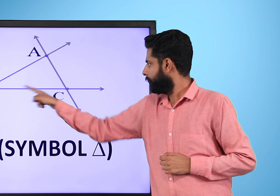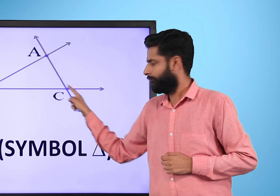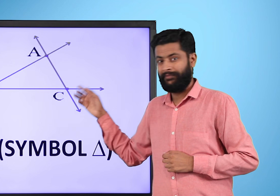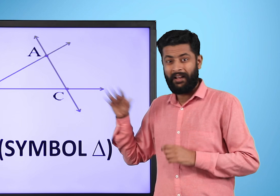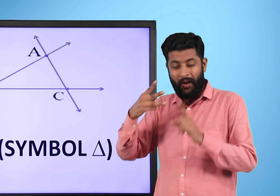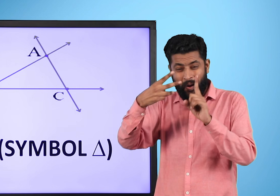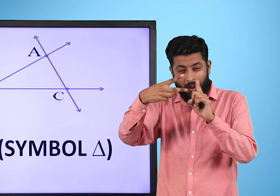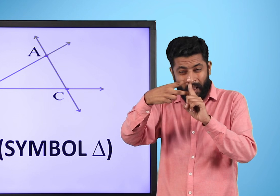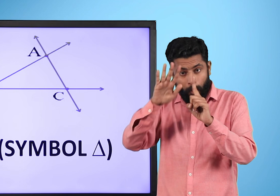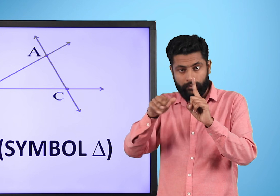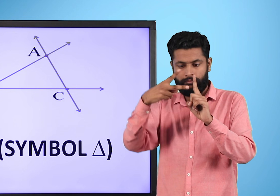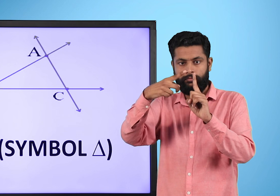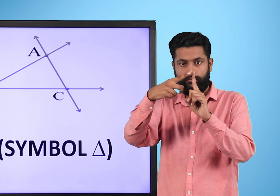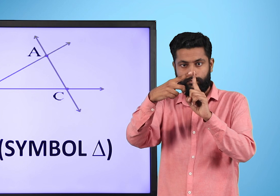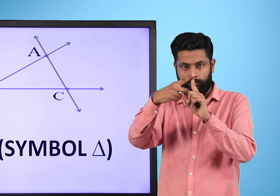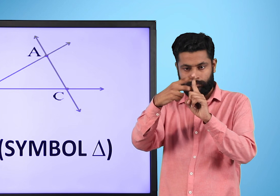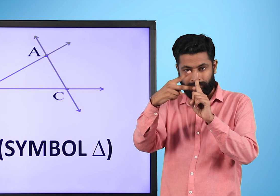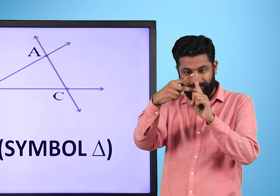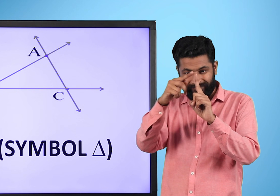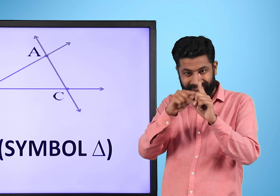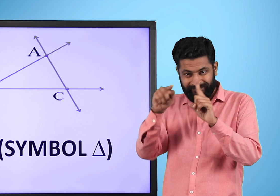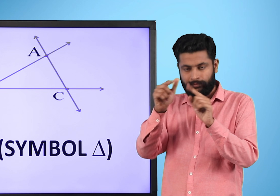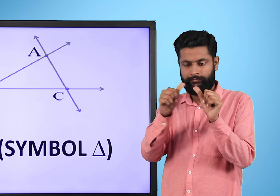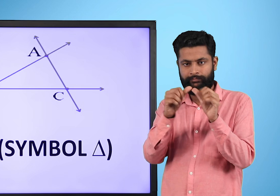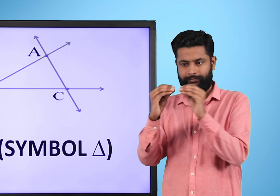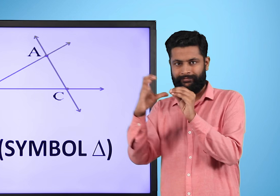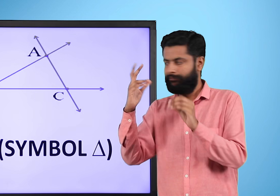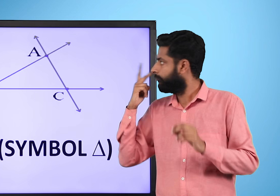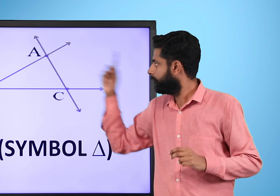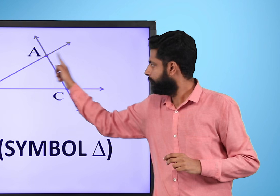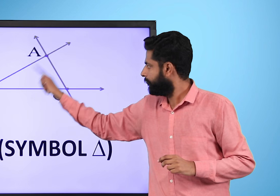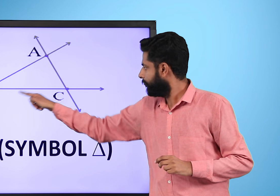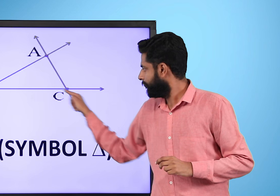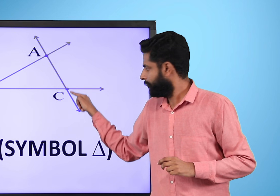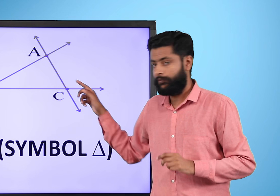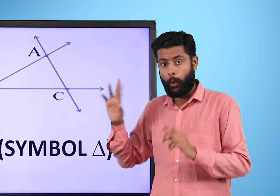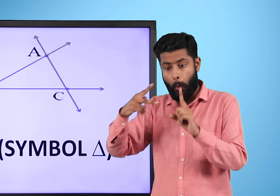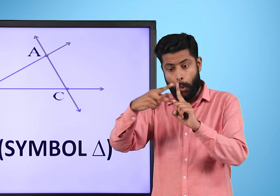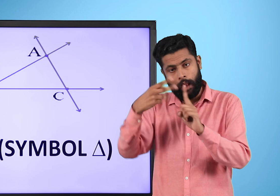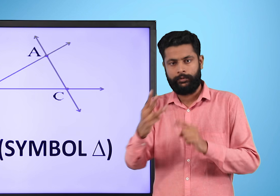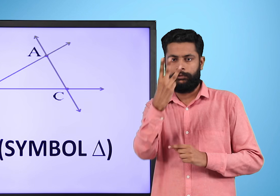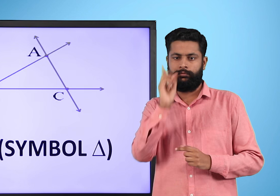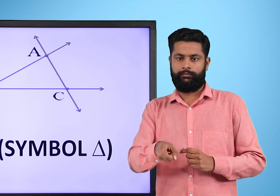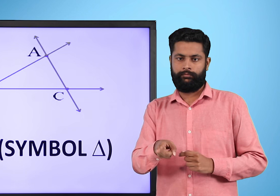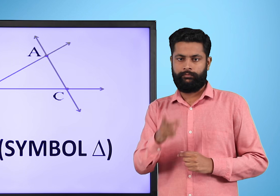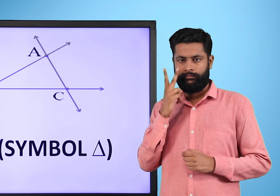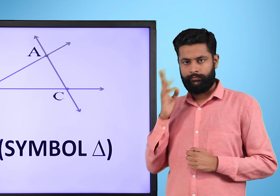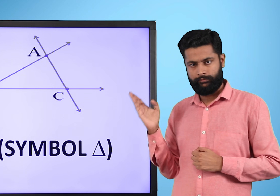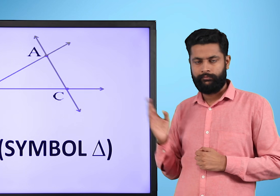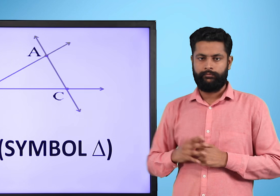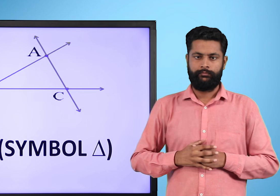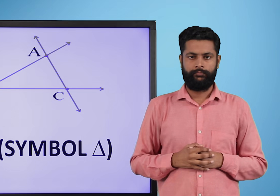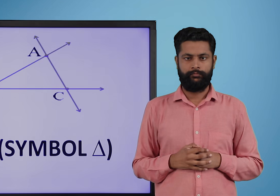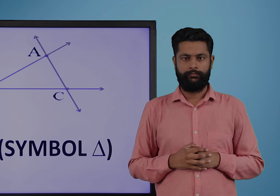It has three points A, B, C and three sides AB, BC and AC.